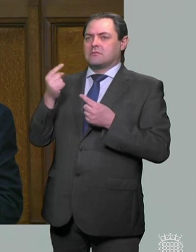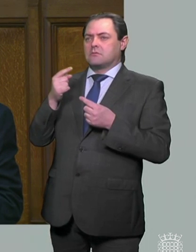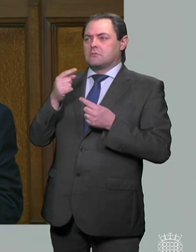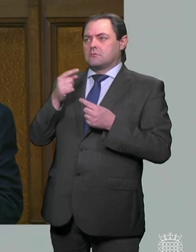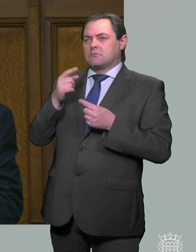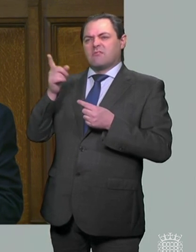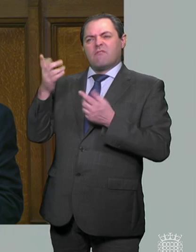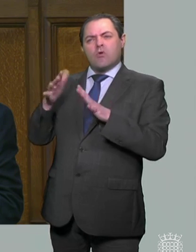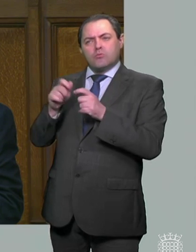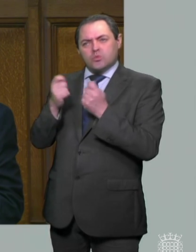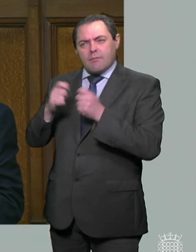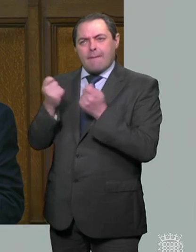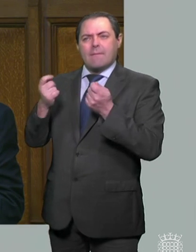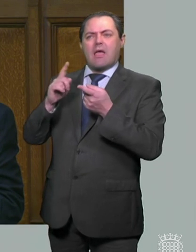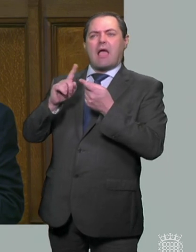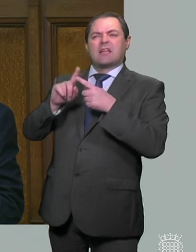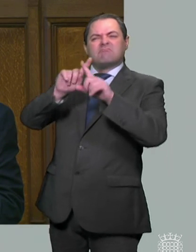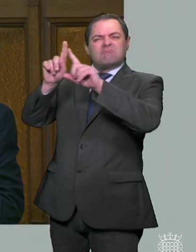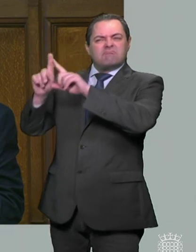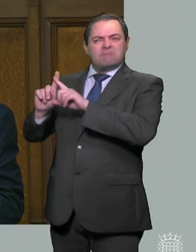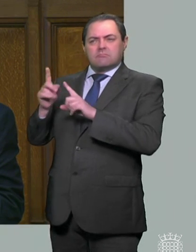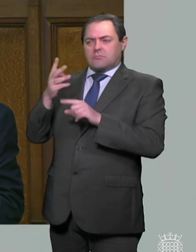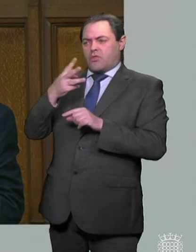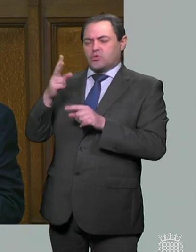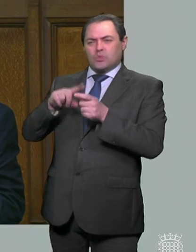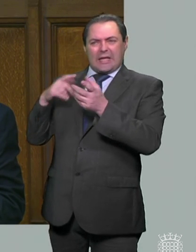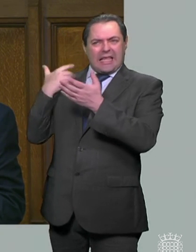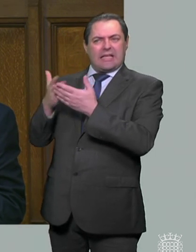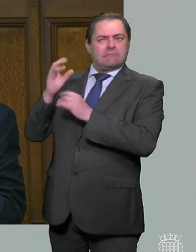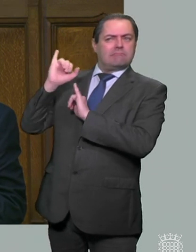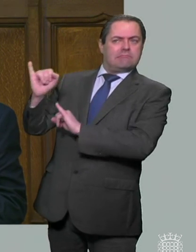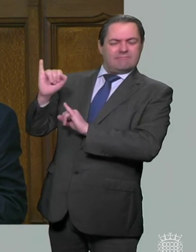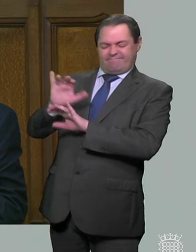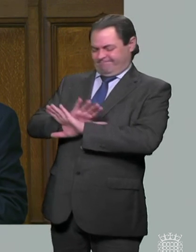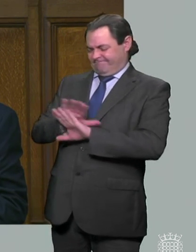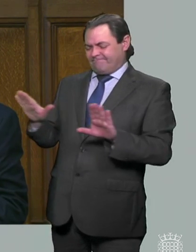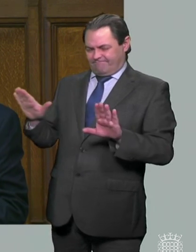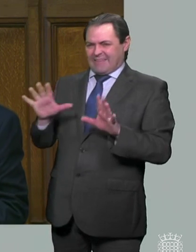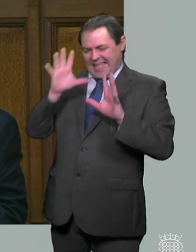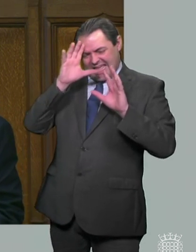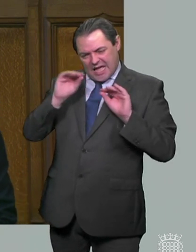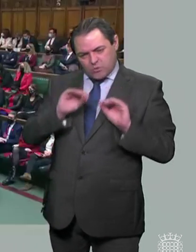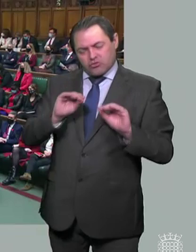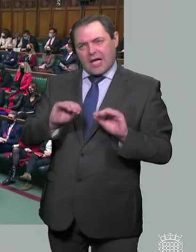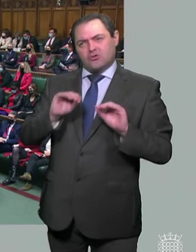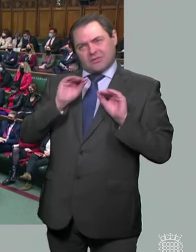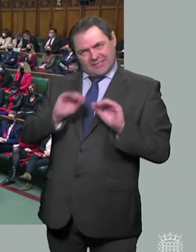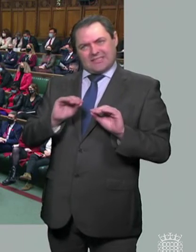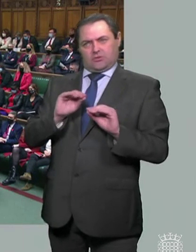elements of the media and the establishment over the past 32 years through the power of education?